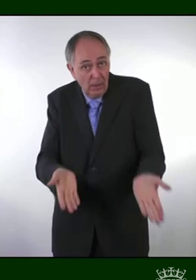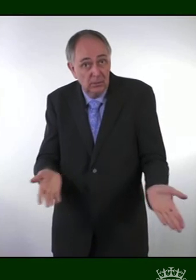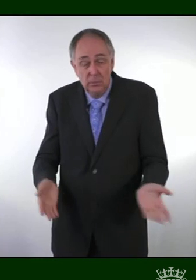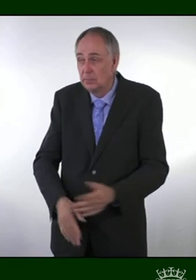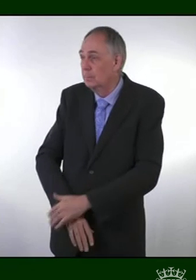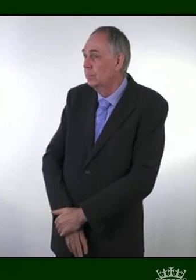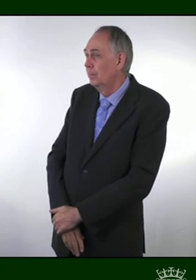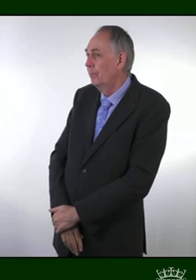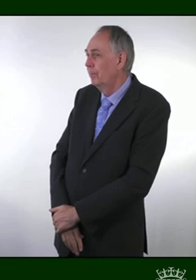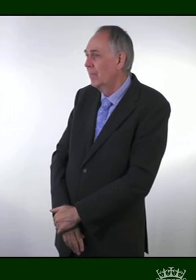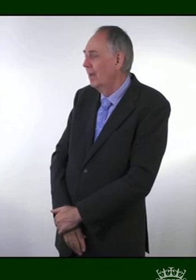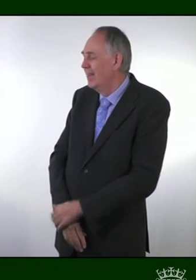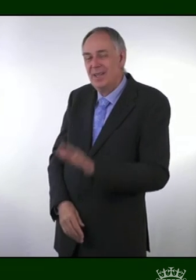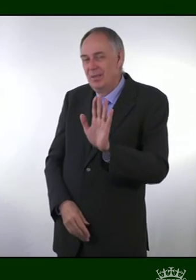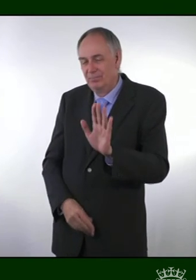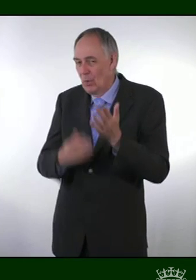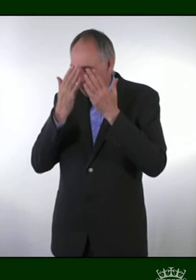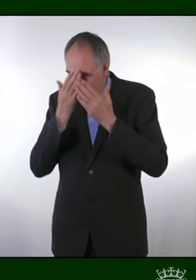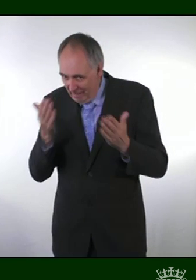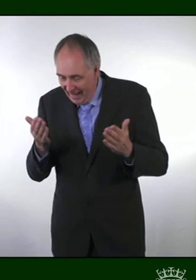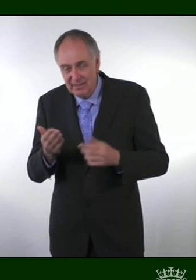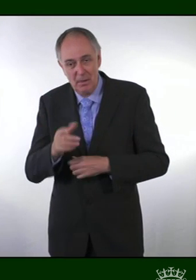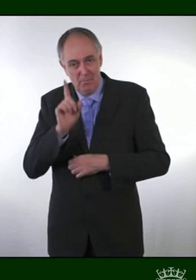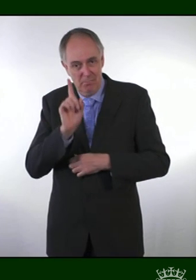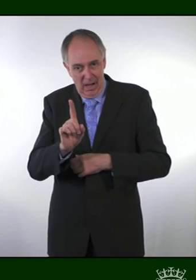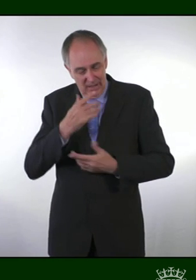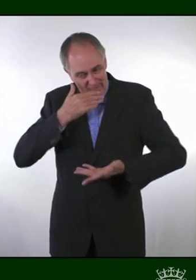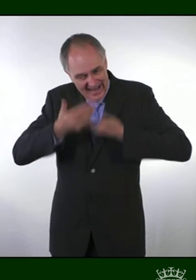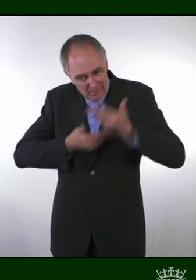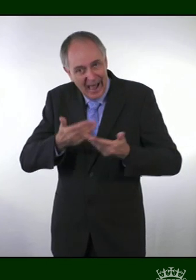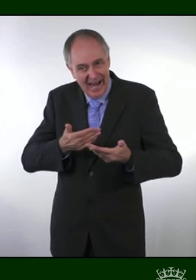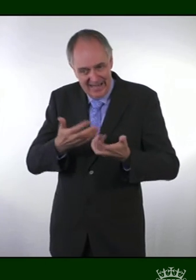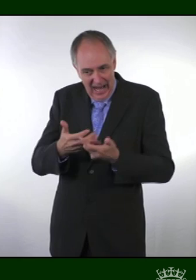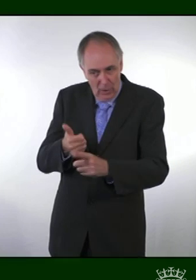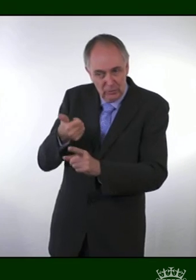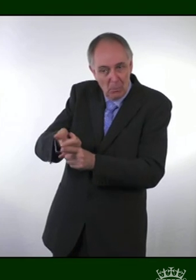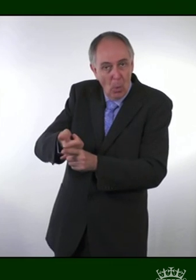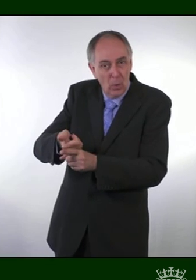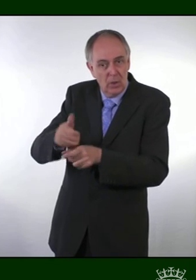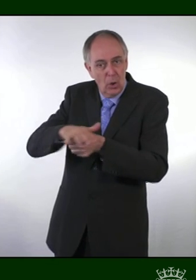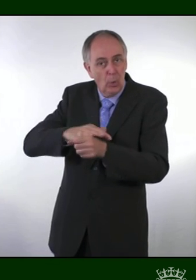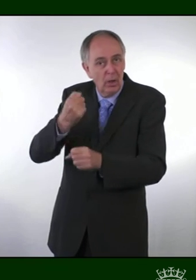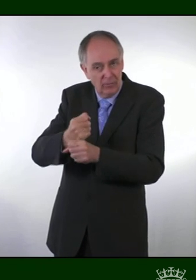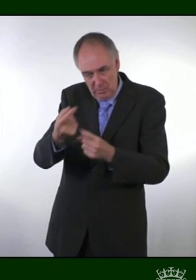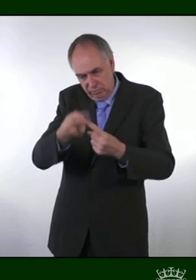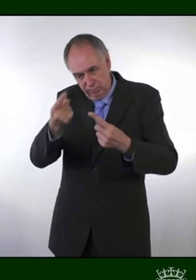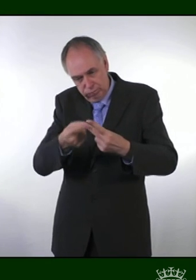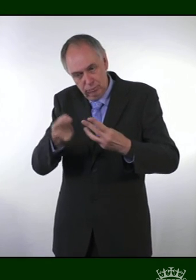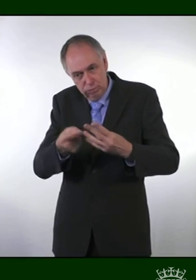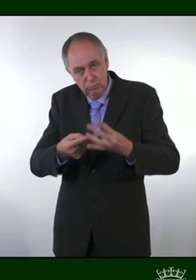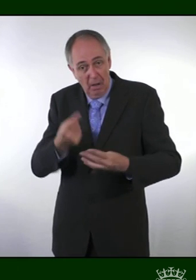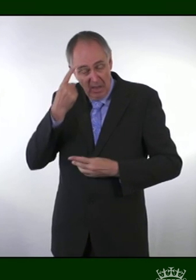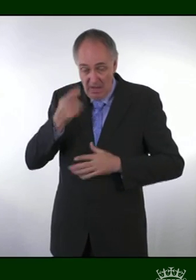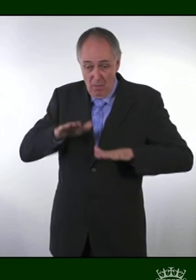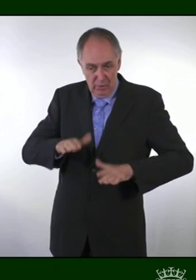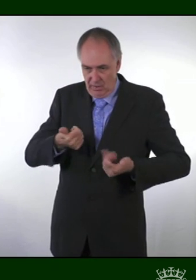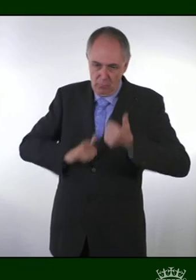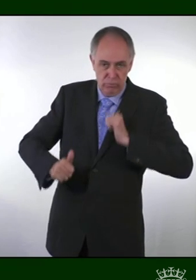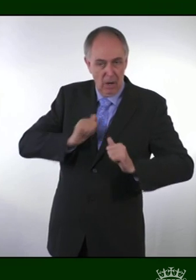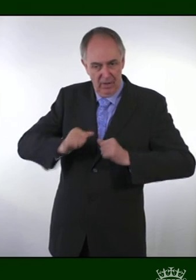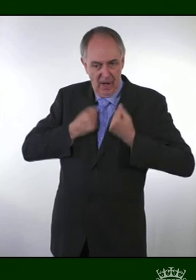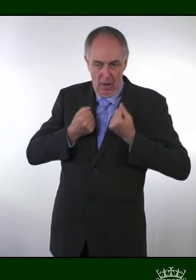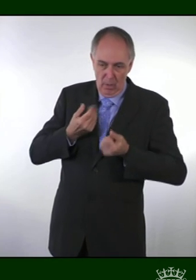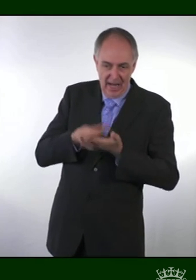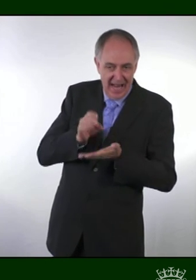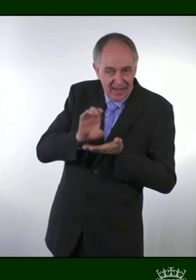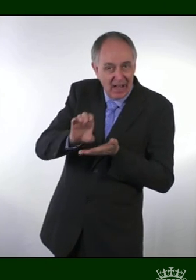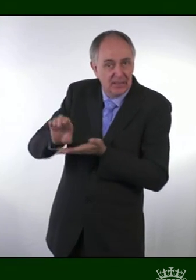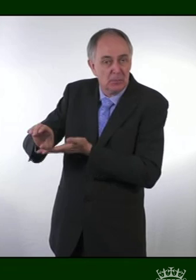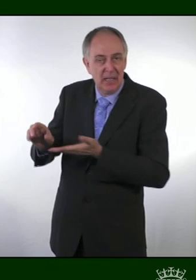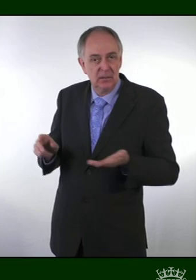With great respect to the right honourable and learned Gentleman, I have outlined what we are doing to support local government, and I think this country can be very proud of the investments that we have made.